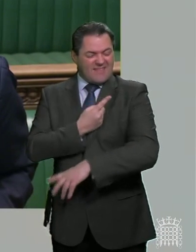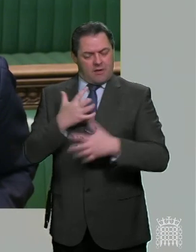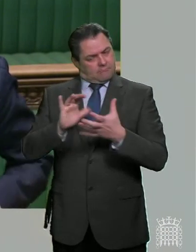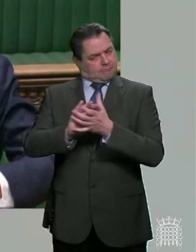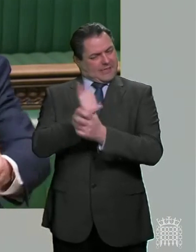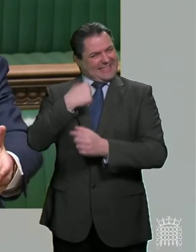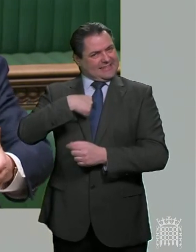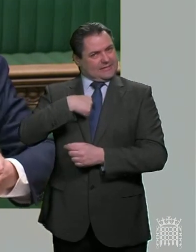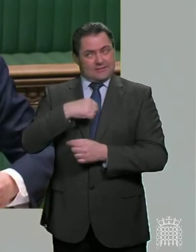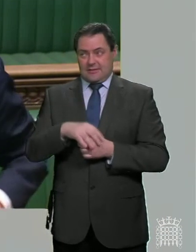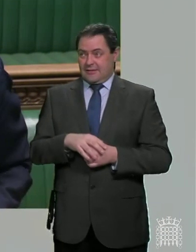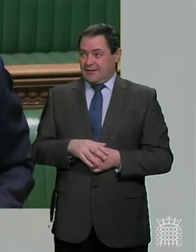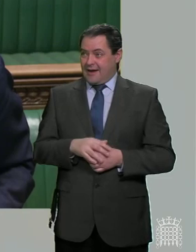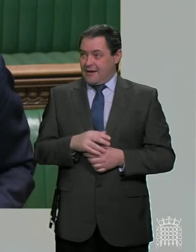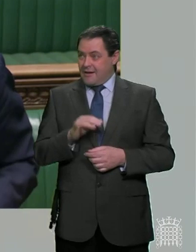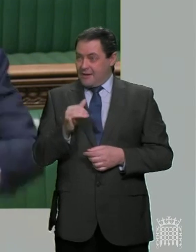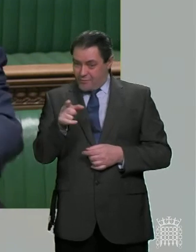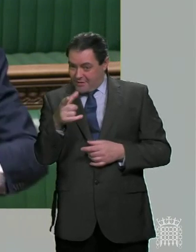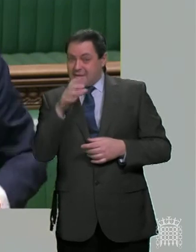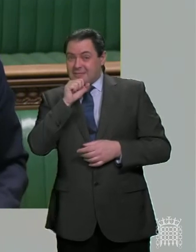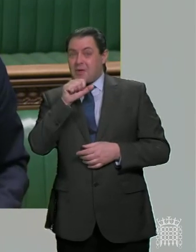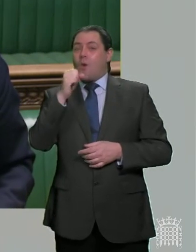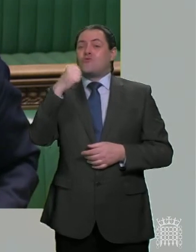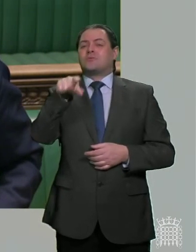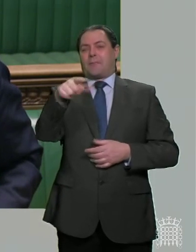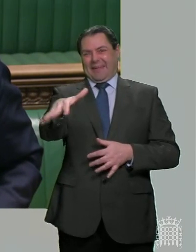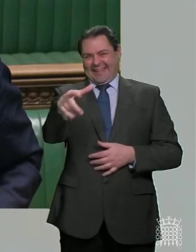I do not know whether the right honourable and learned Member for Holborn and St Pancras has had his.